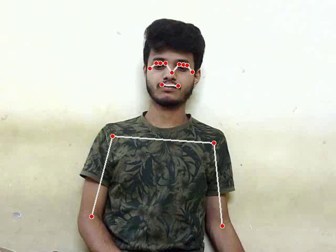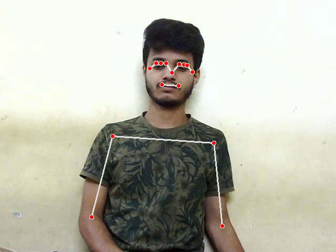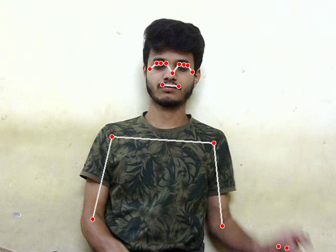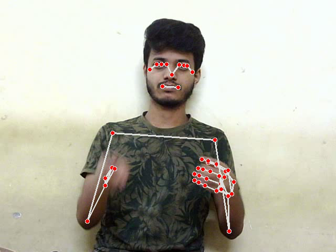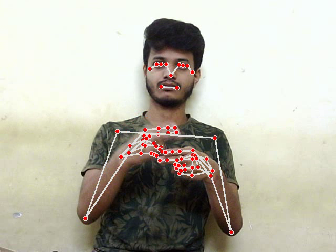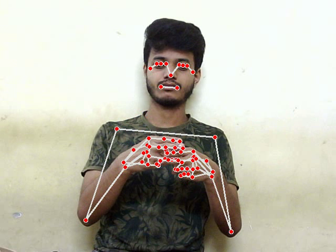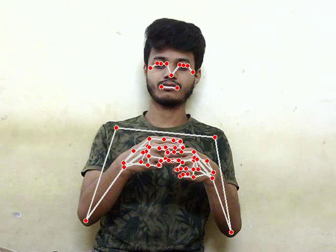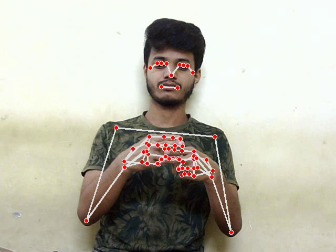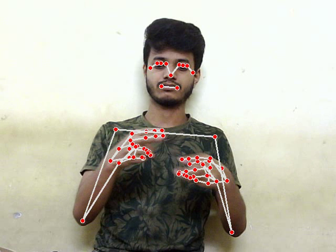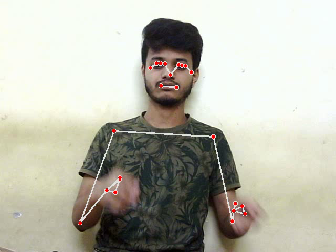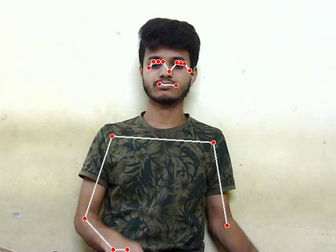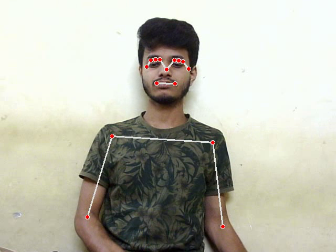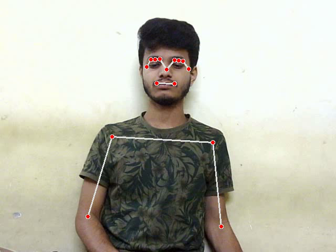name